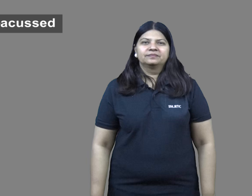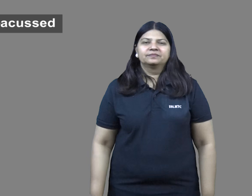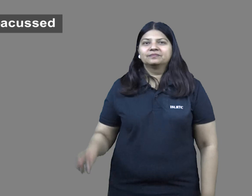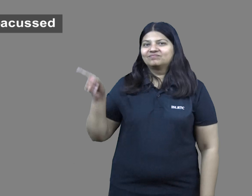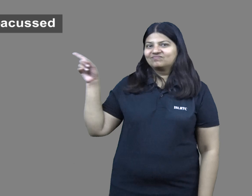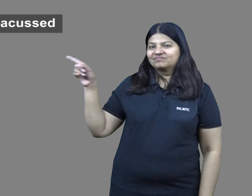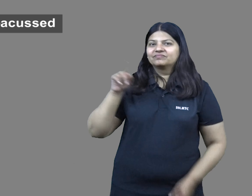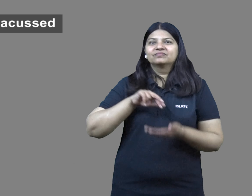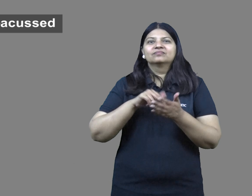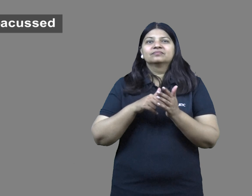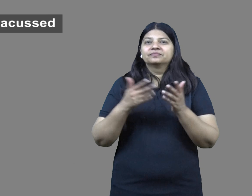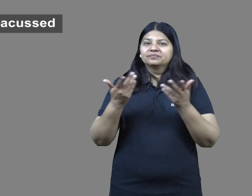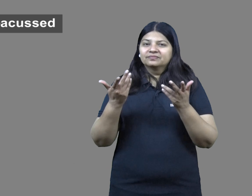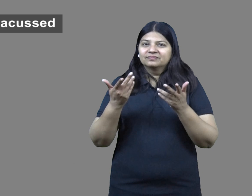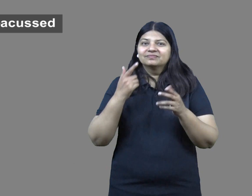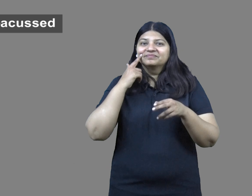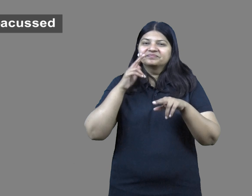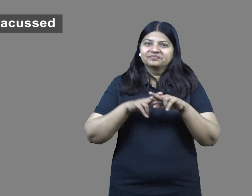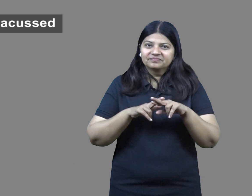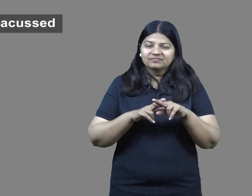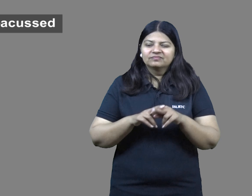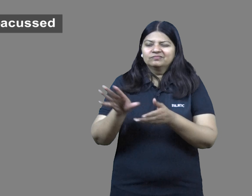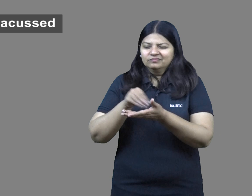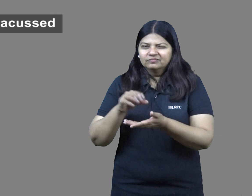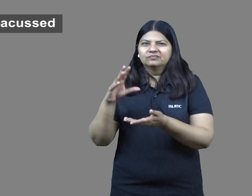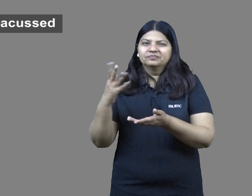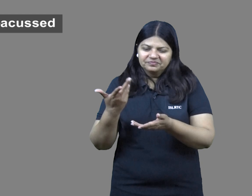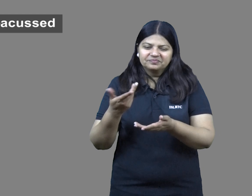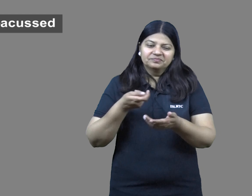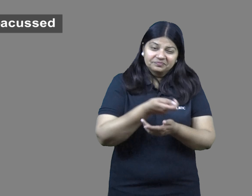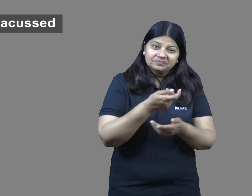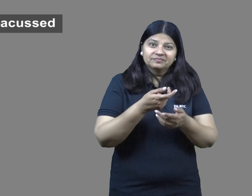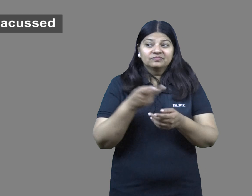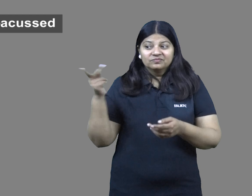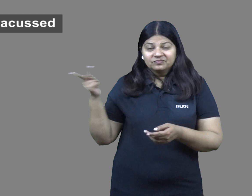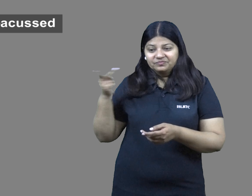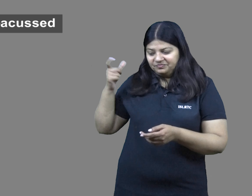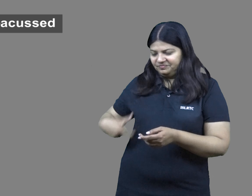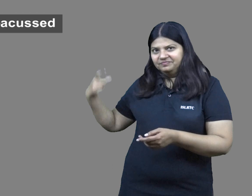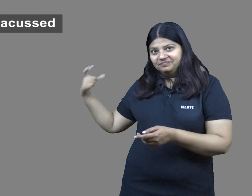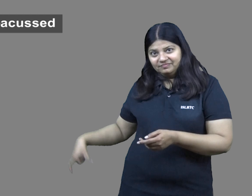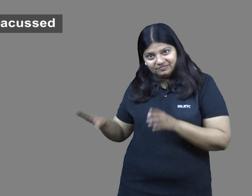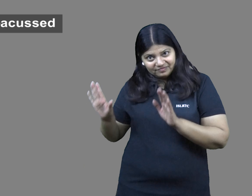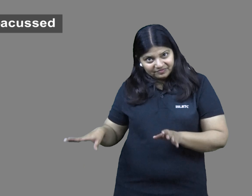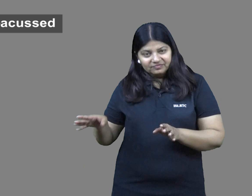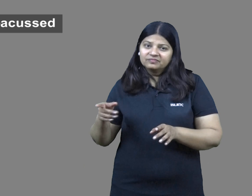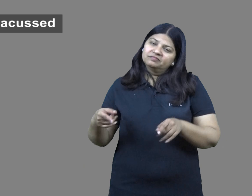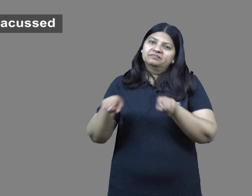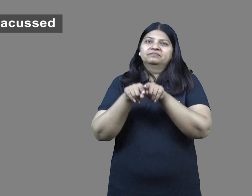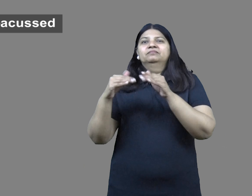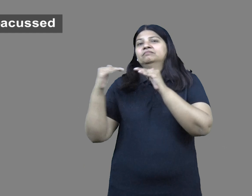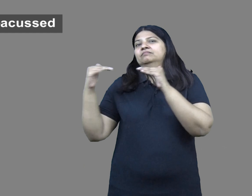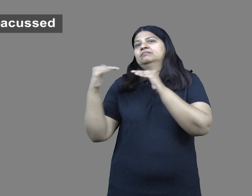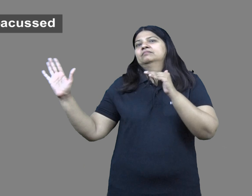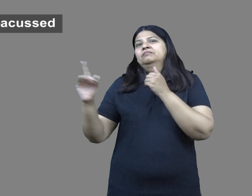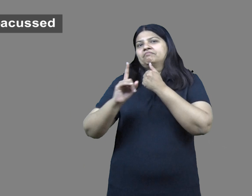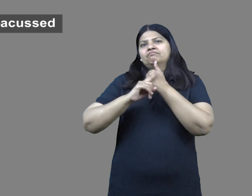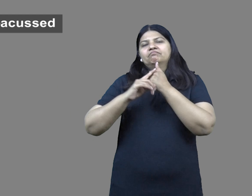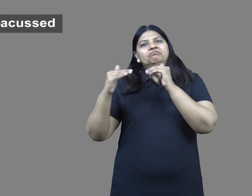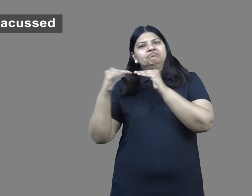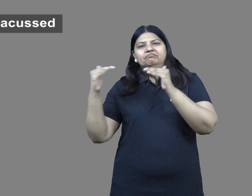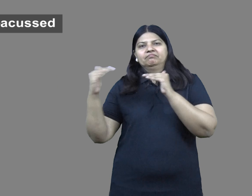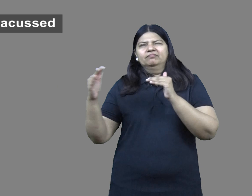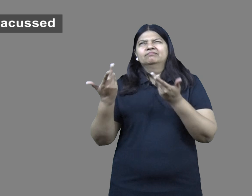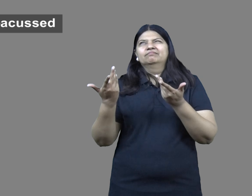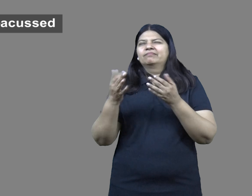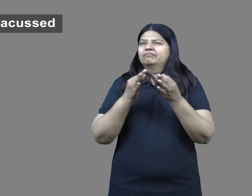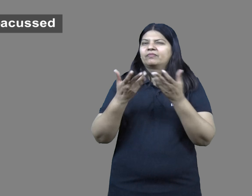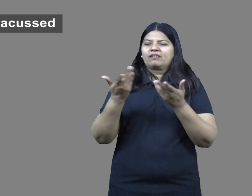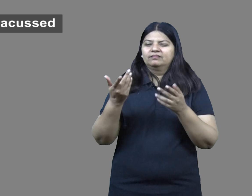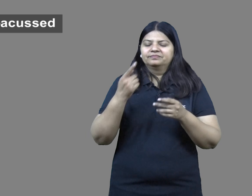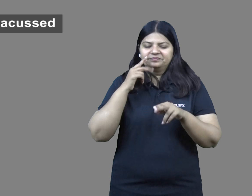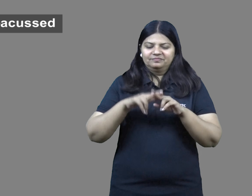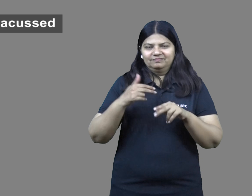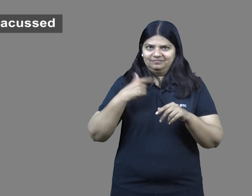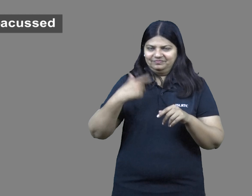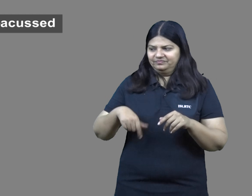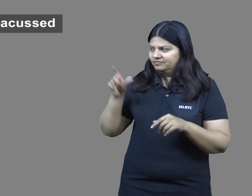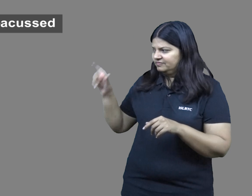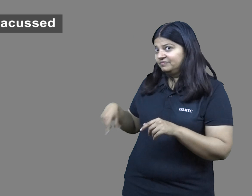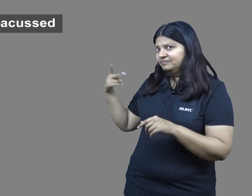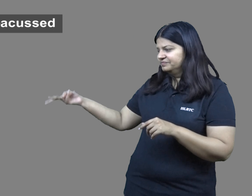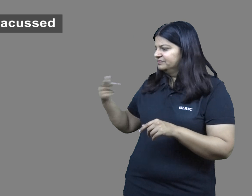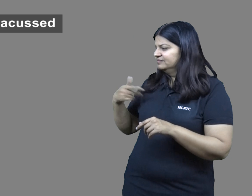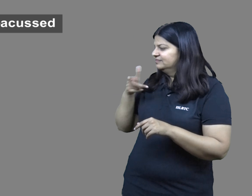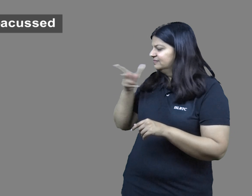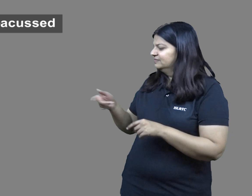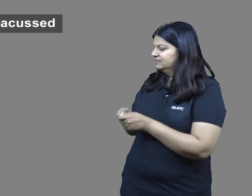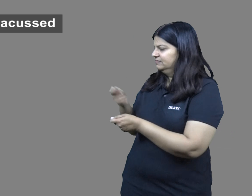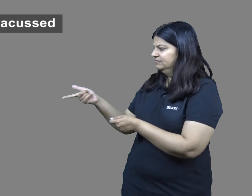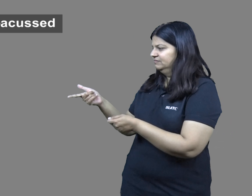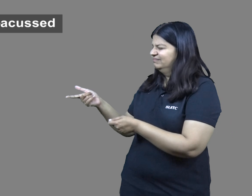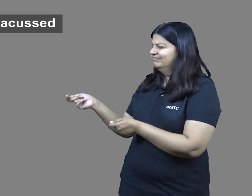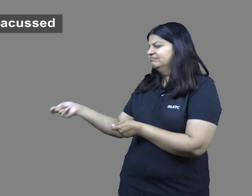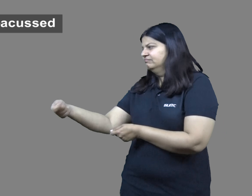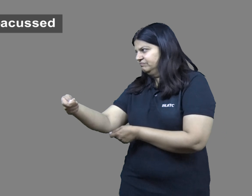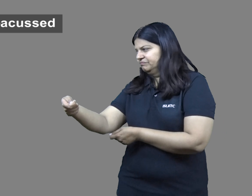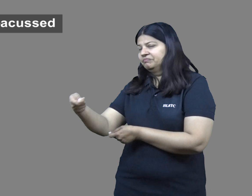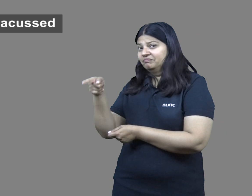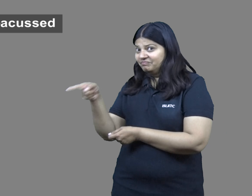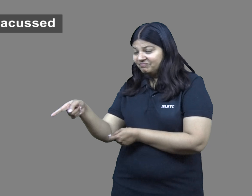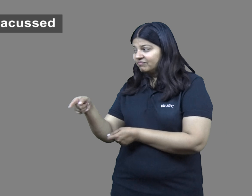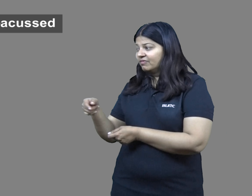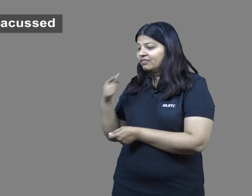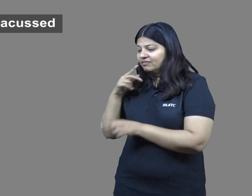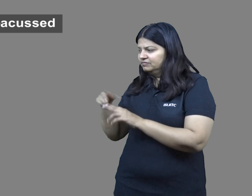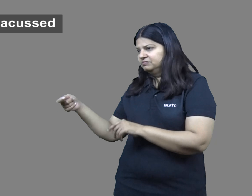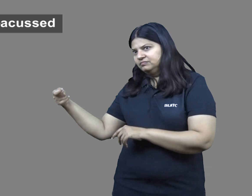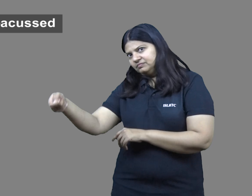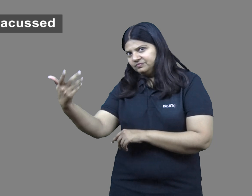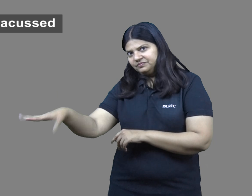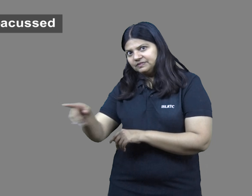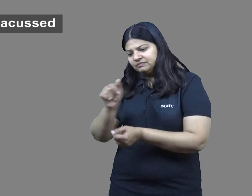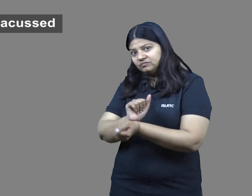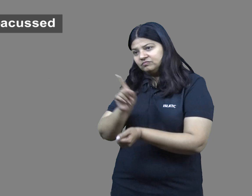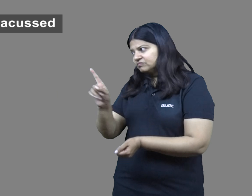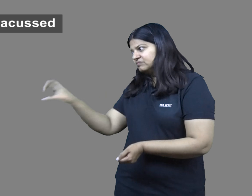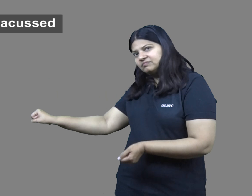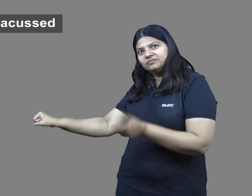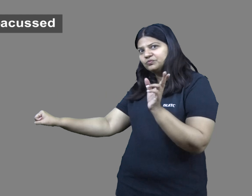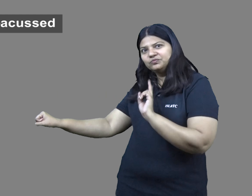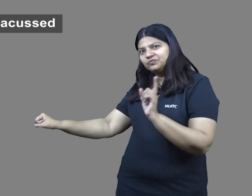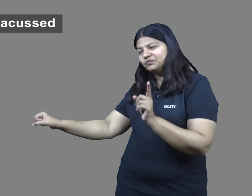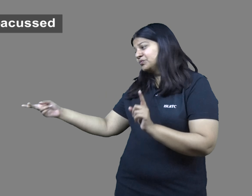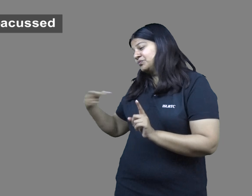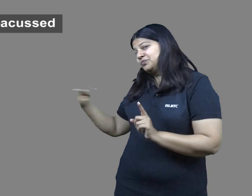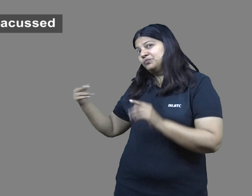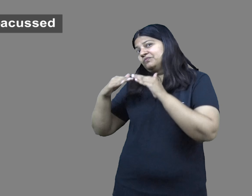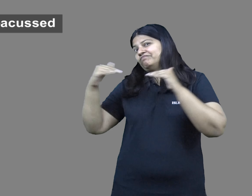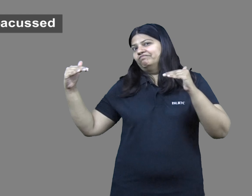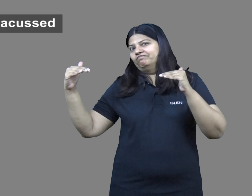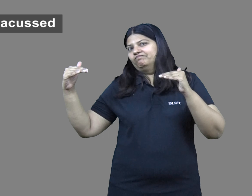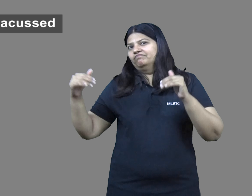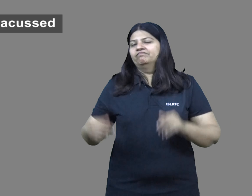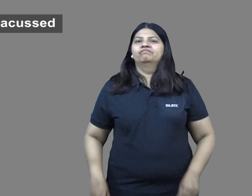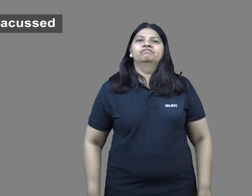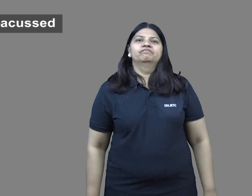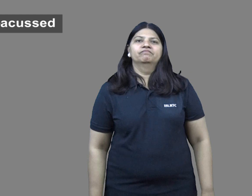Co-accused